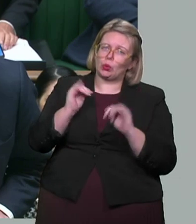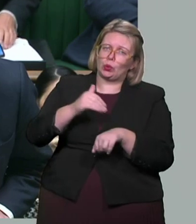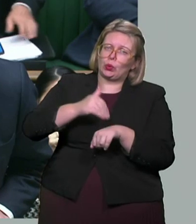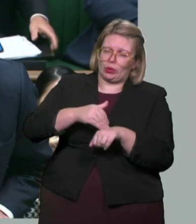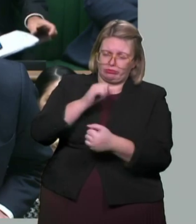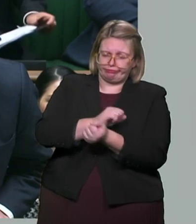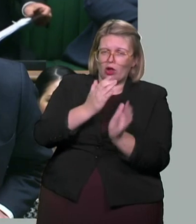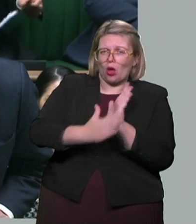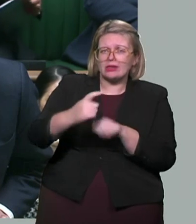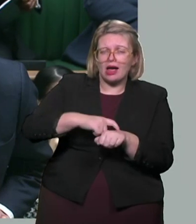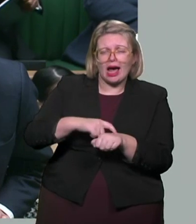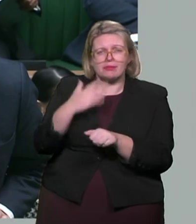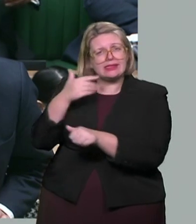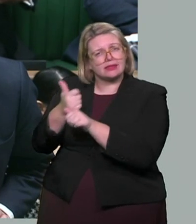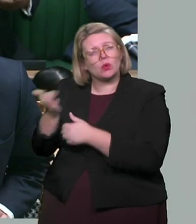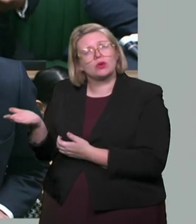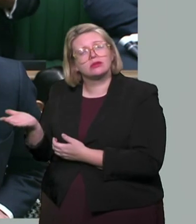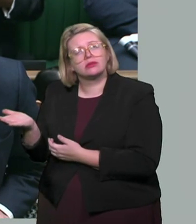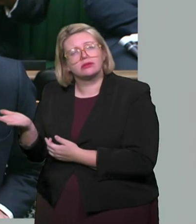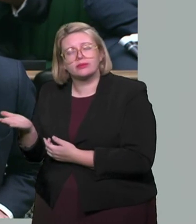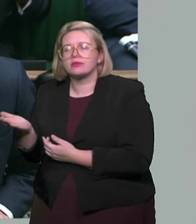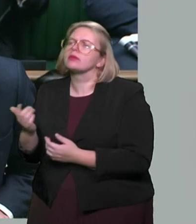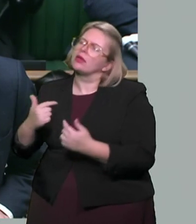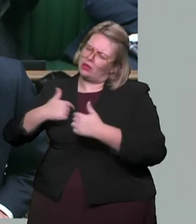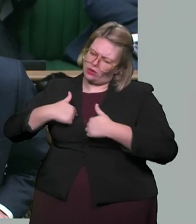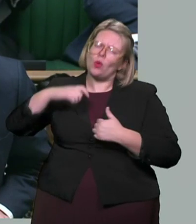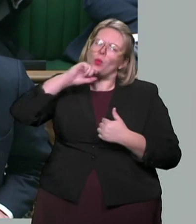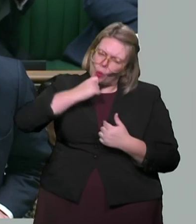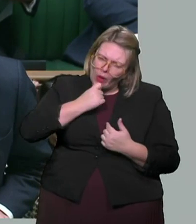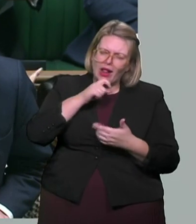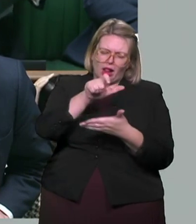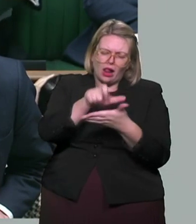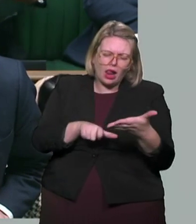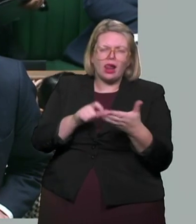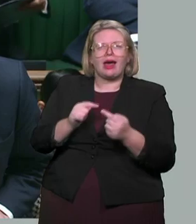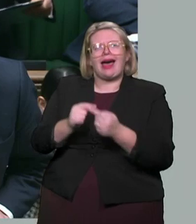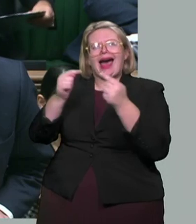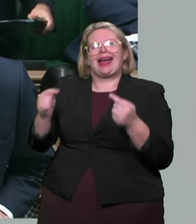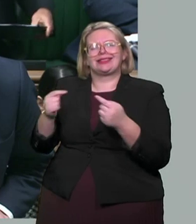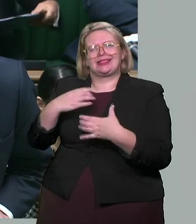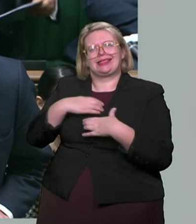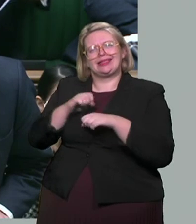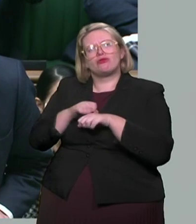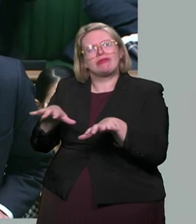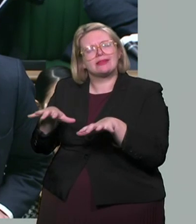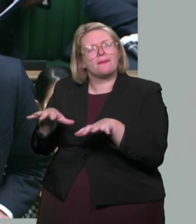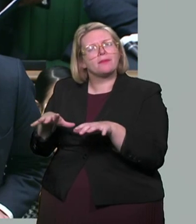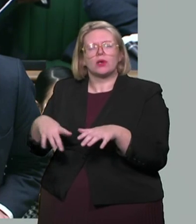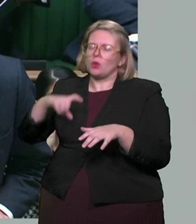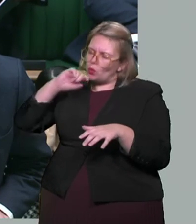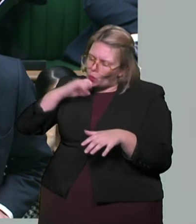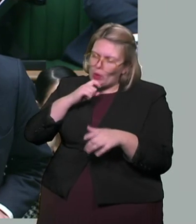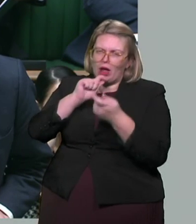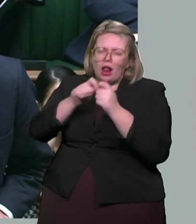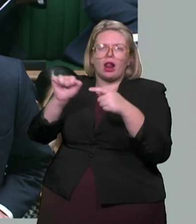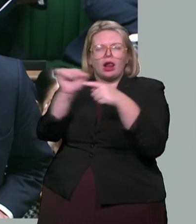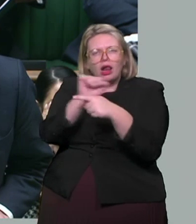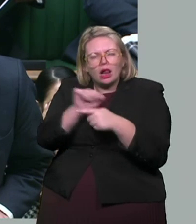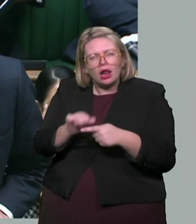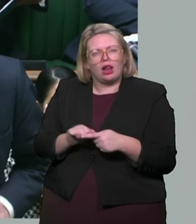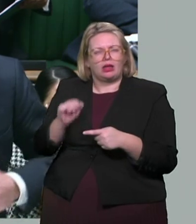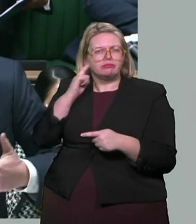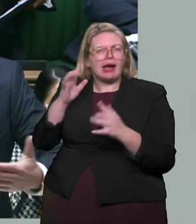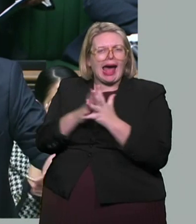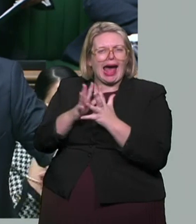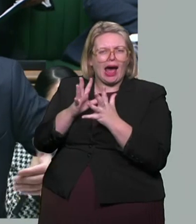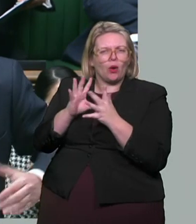But we will continue to do everything that we can to strengthen our counter-terrorism operation and to support all those who are involved in keeping us safe.